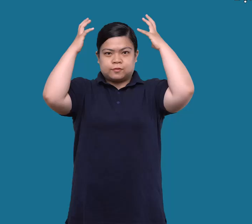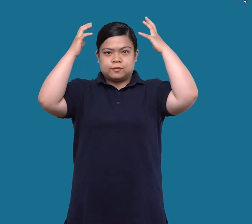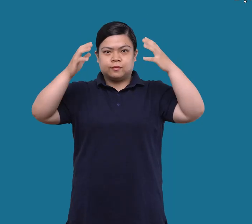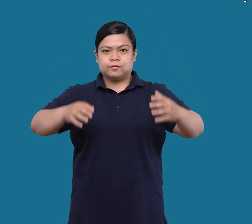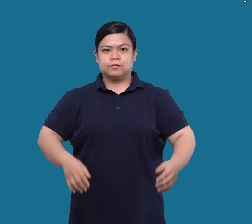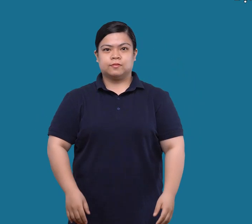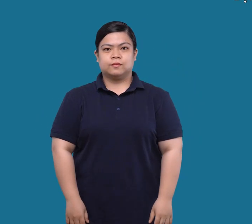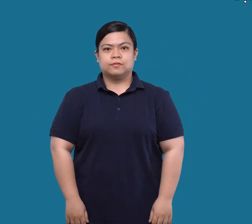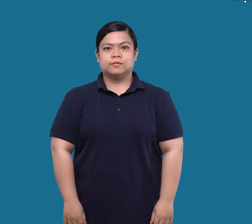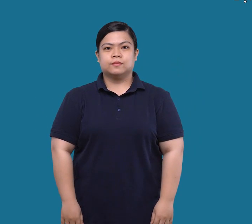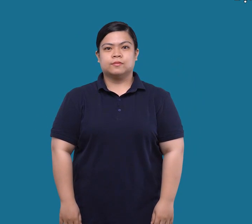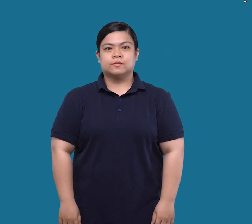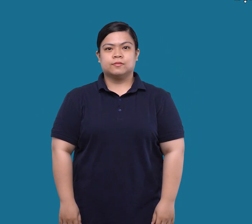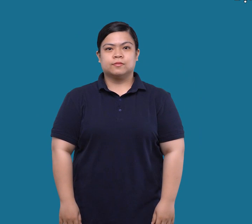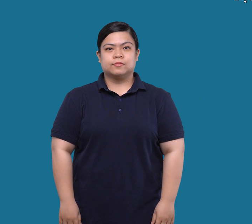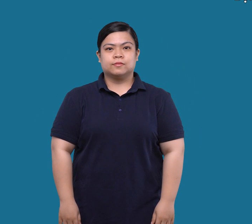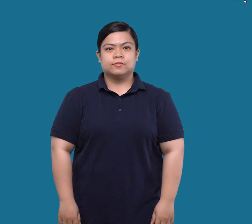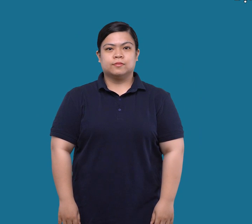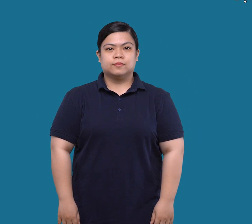bệnh Đao - Down